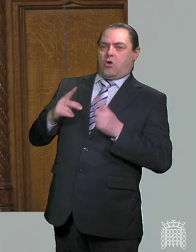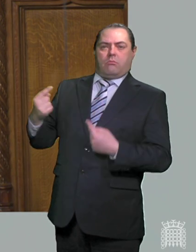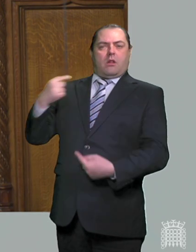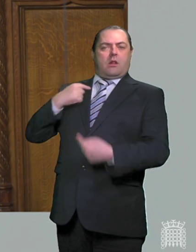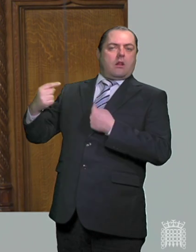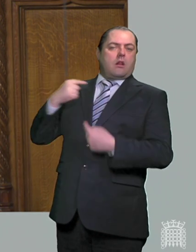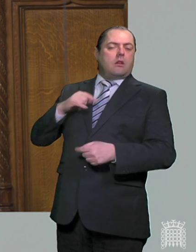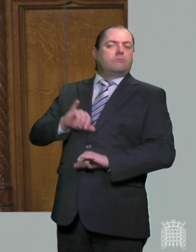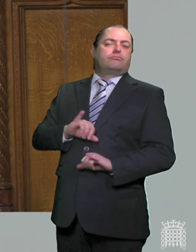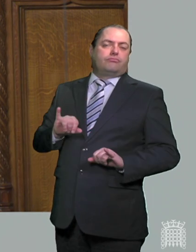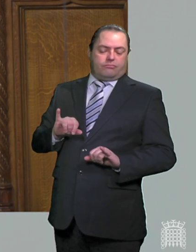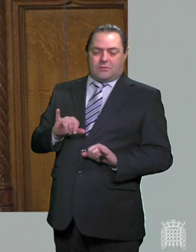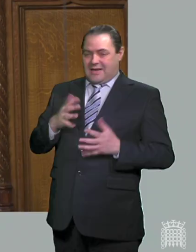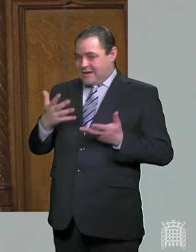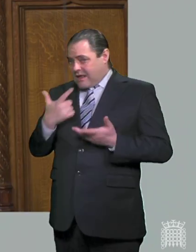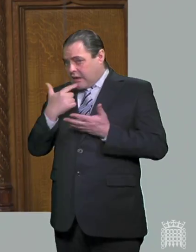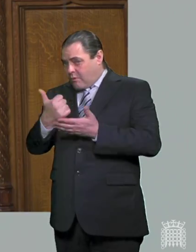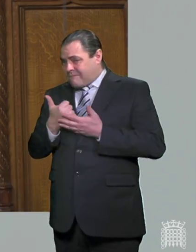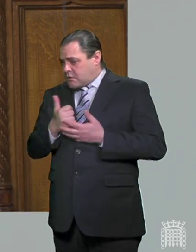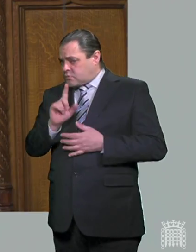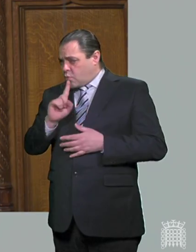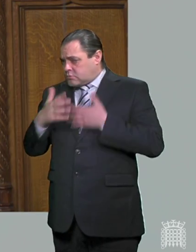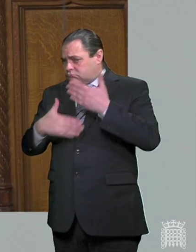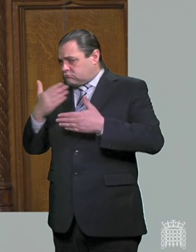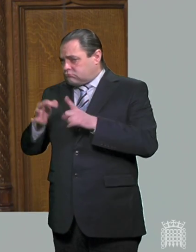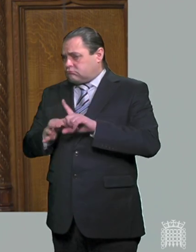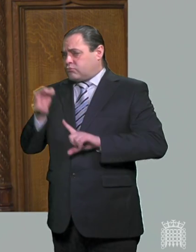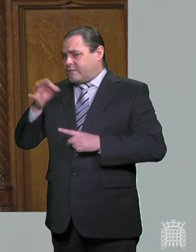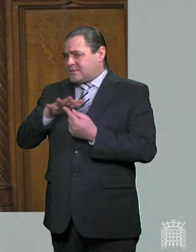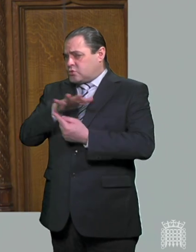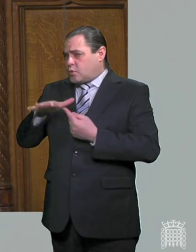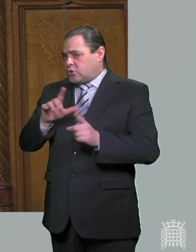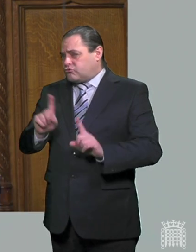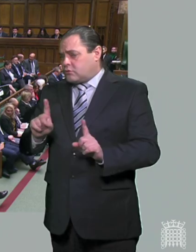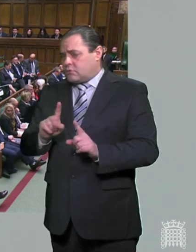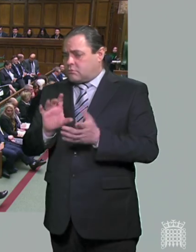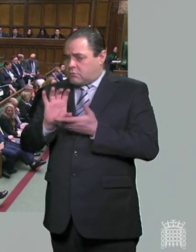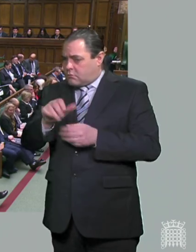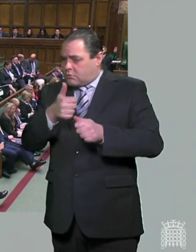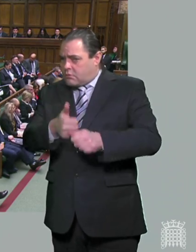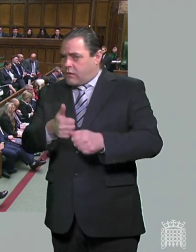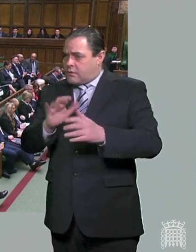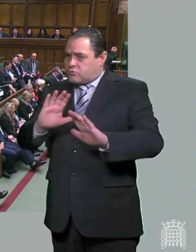Will my honourable Friend advise me what progress has been made in supporting the frontline services?